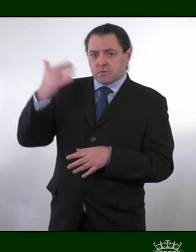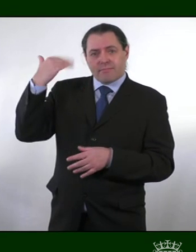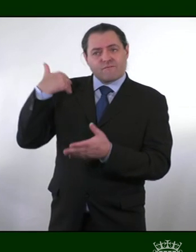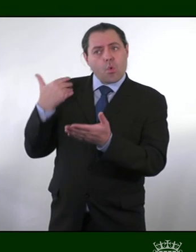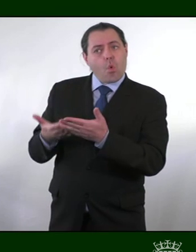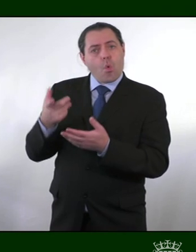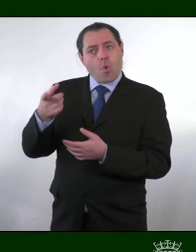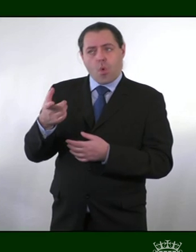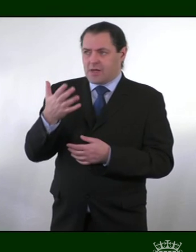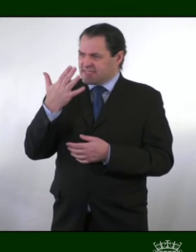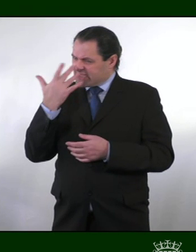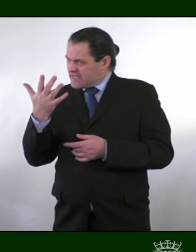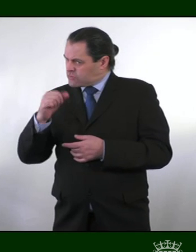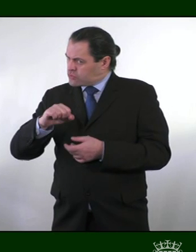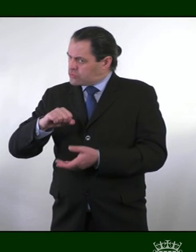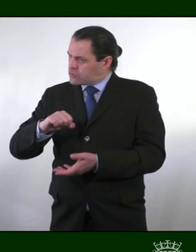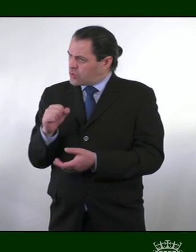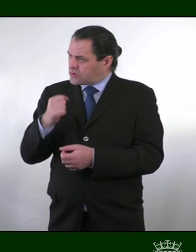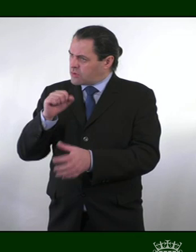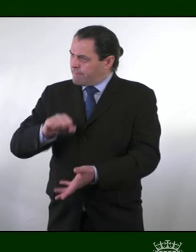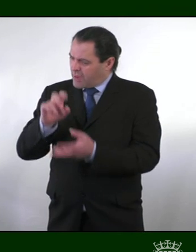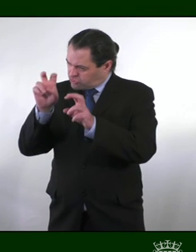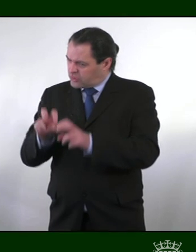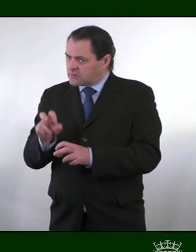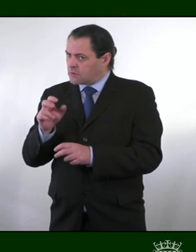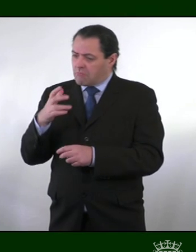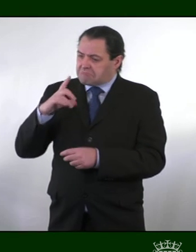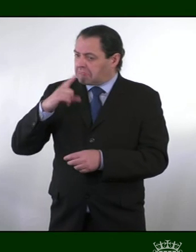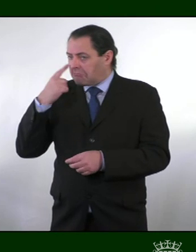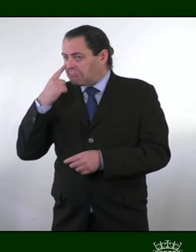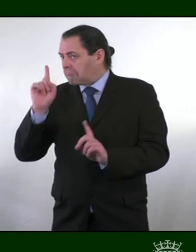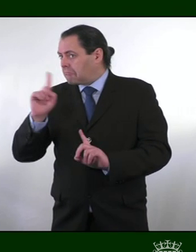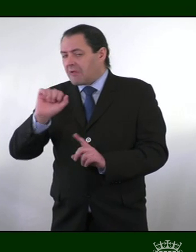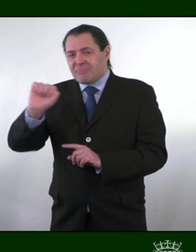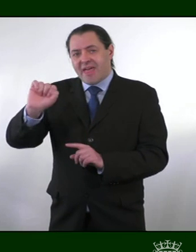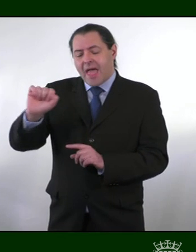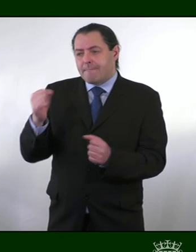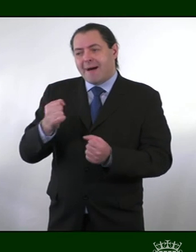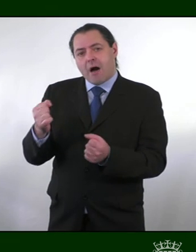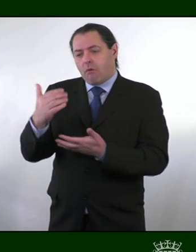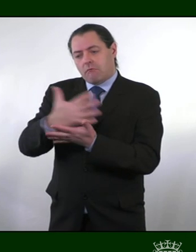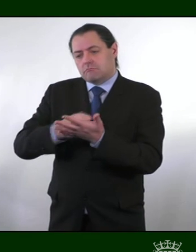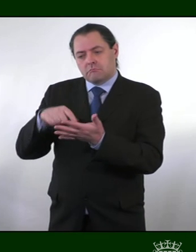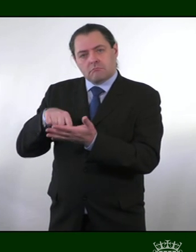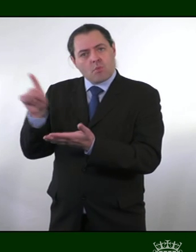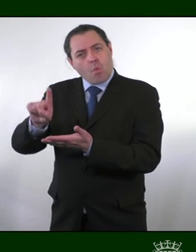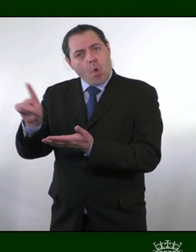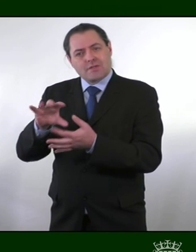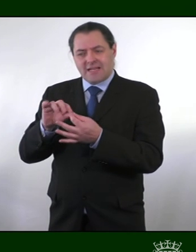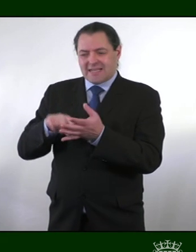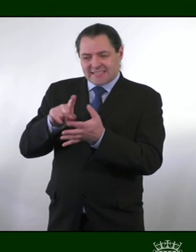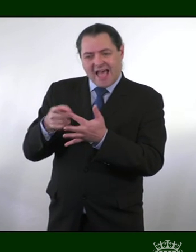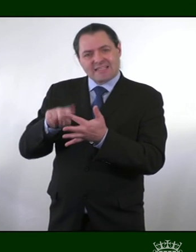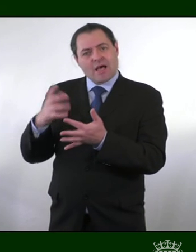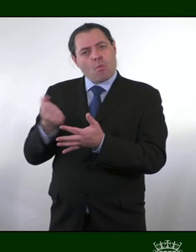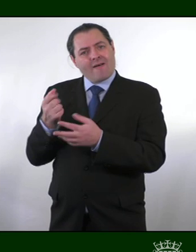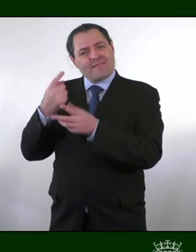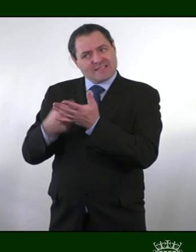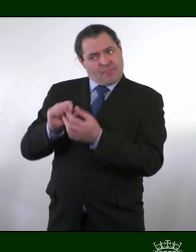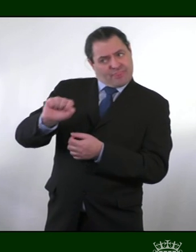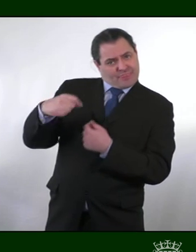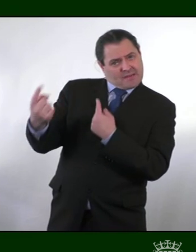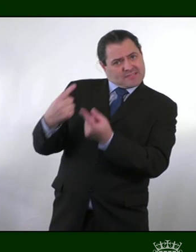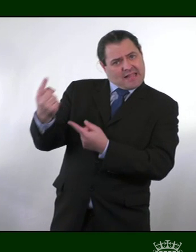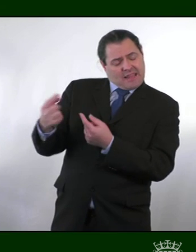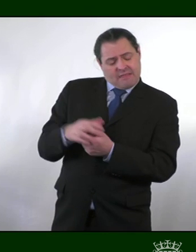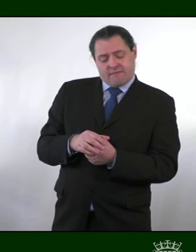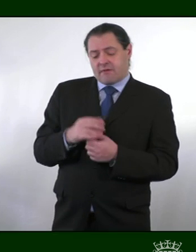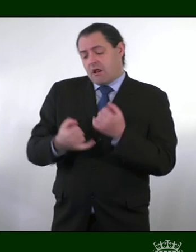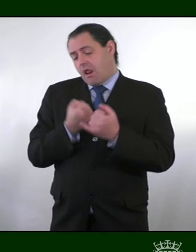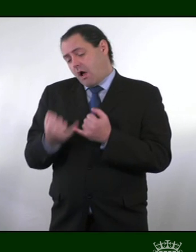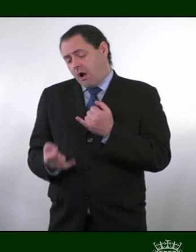I hear that there is to be a Scottish budget. We look forward to seeing what the Scottish Government decide to do with the powers that they have over both tax and welfare decisions.